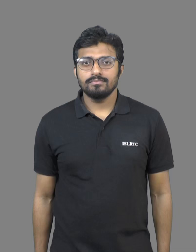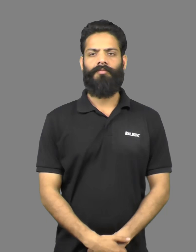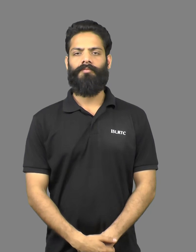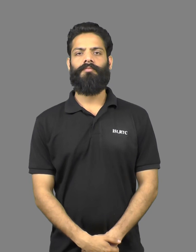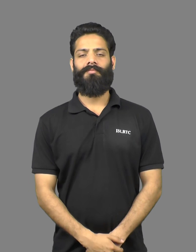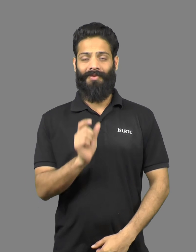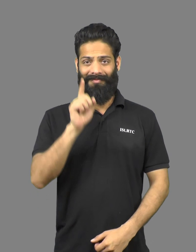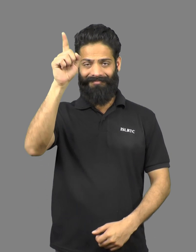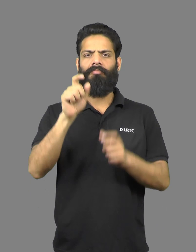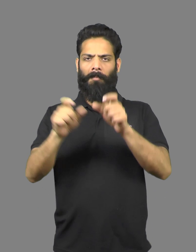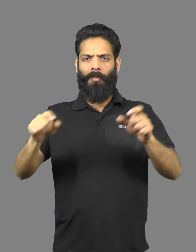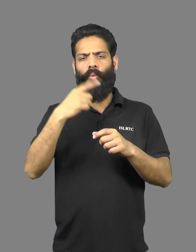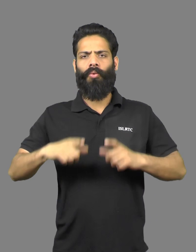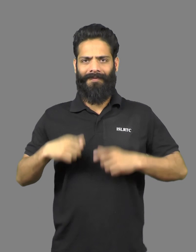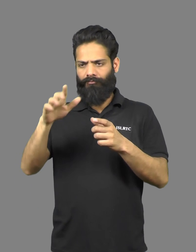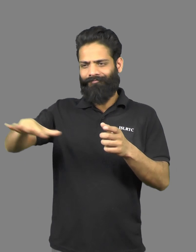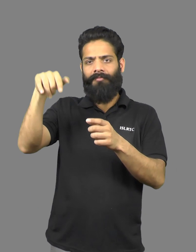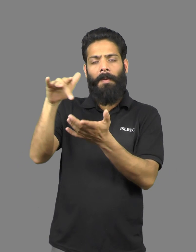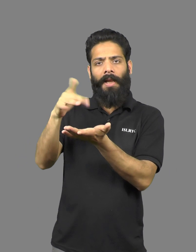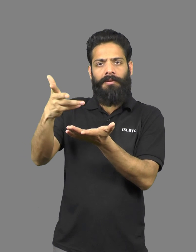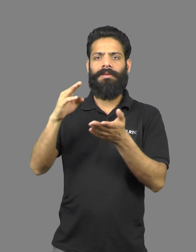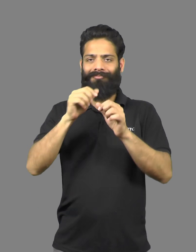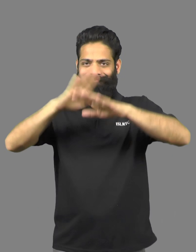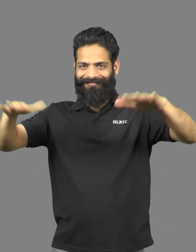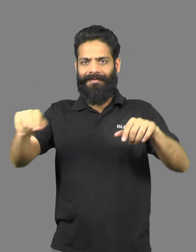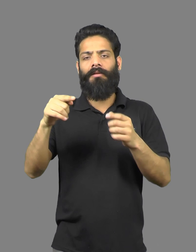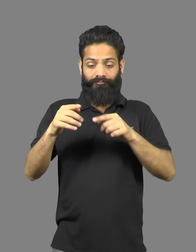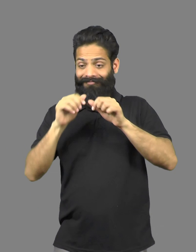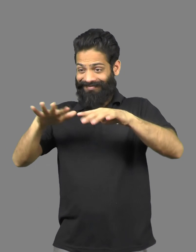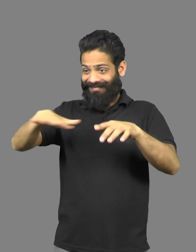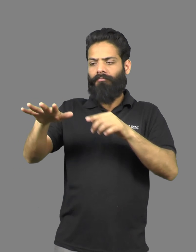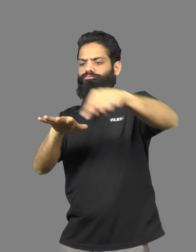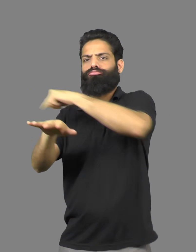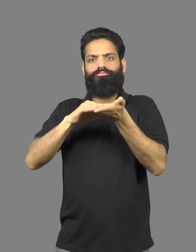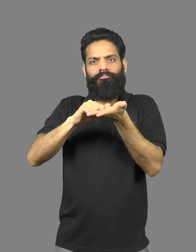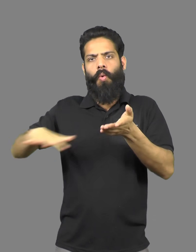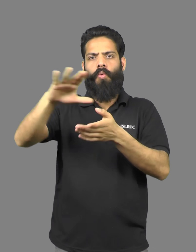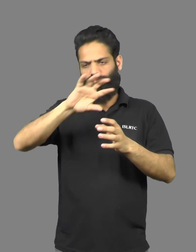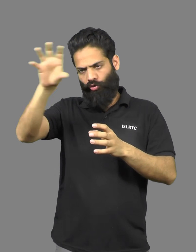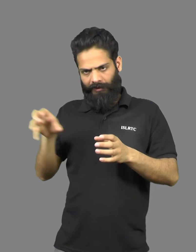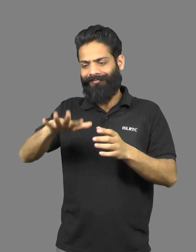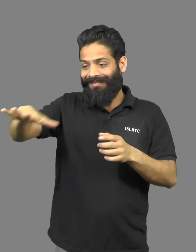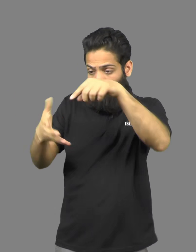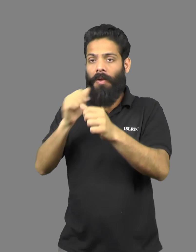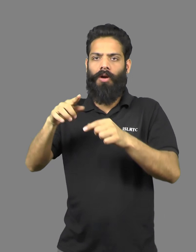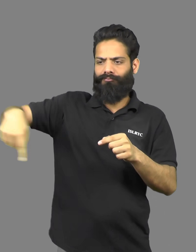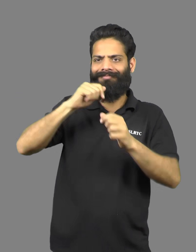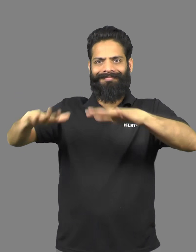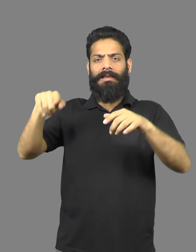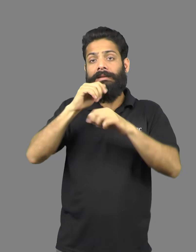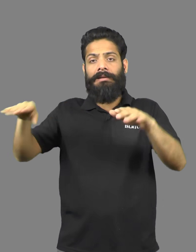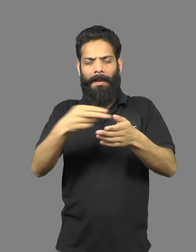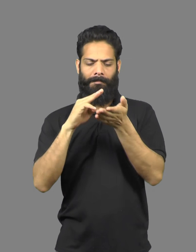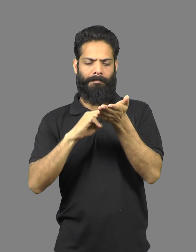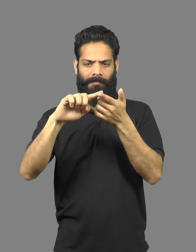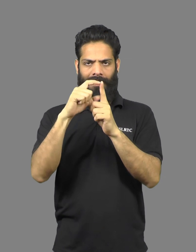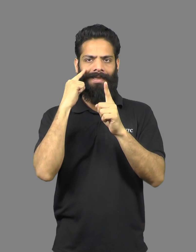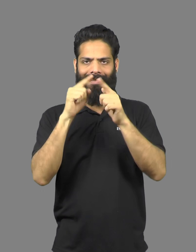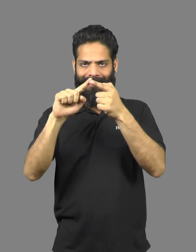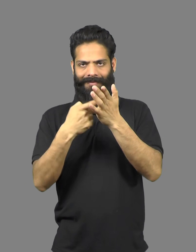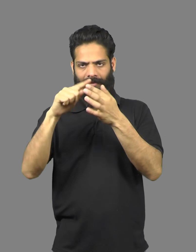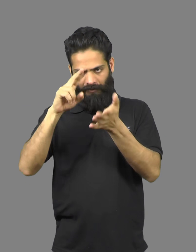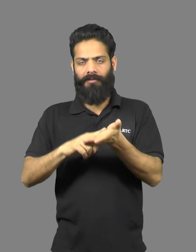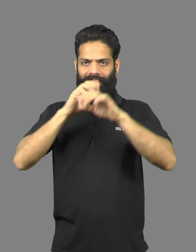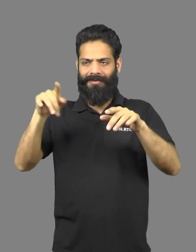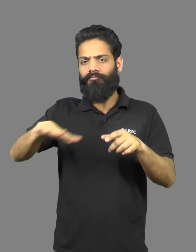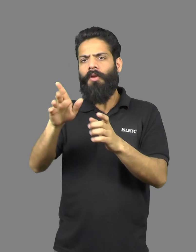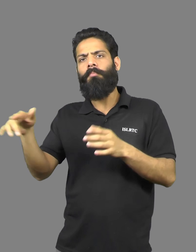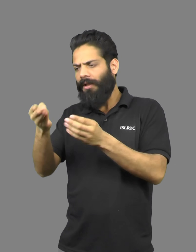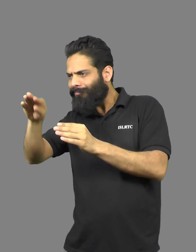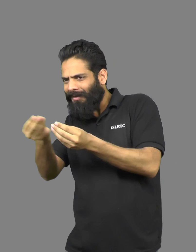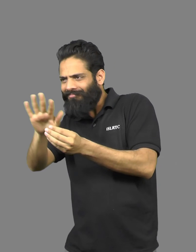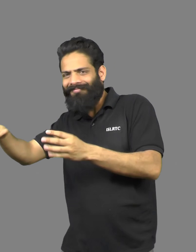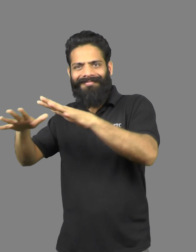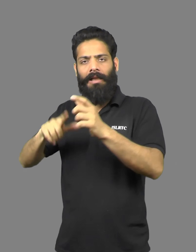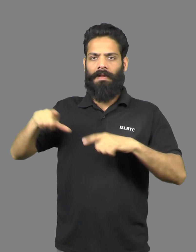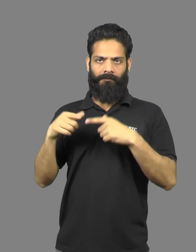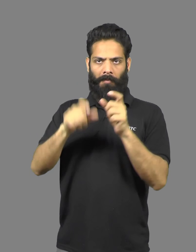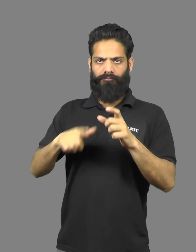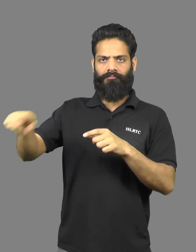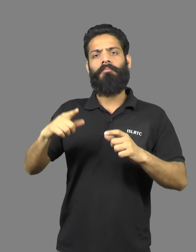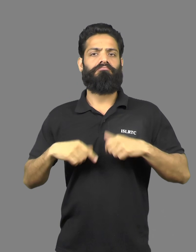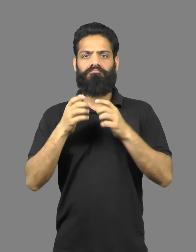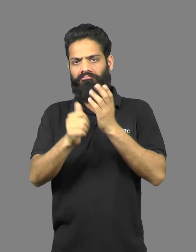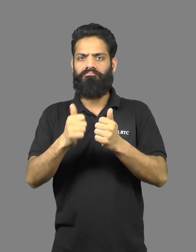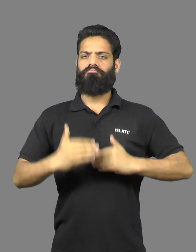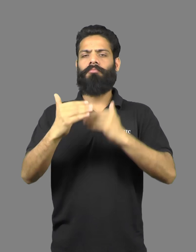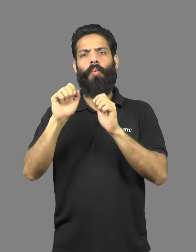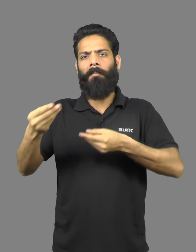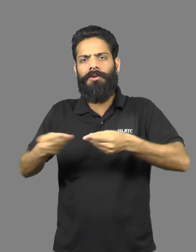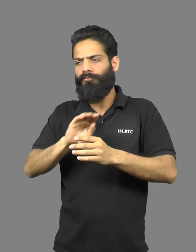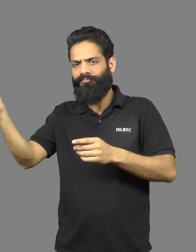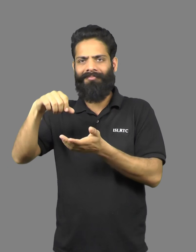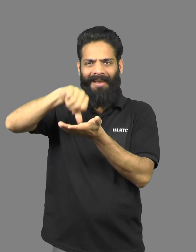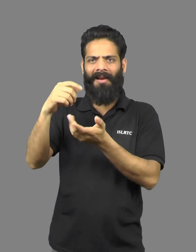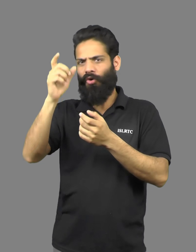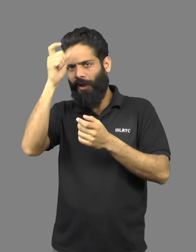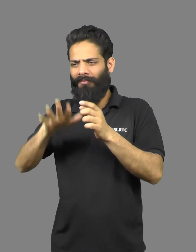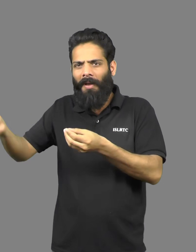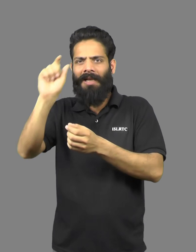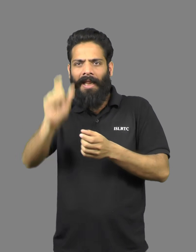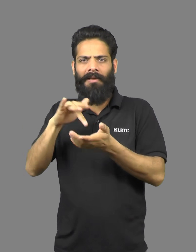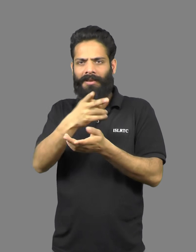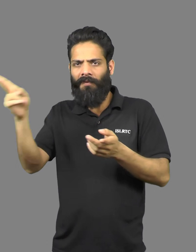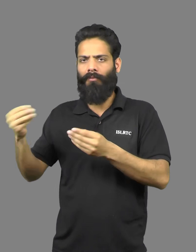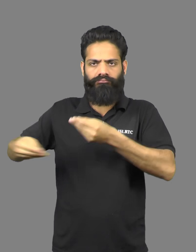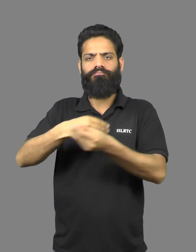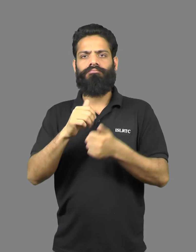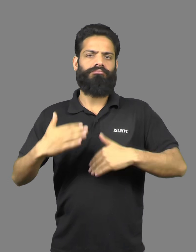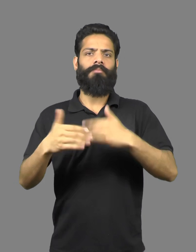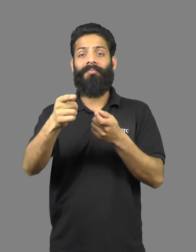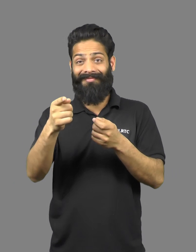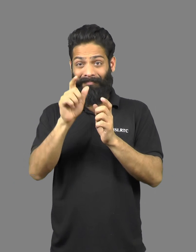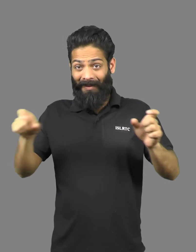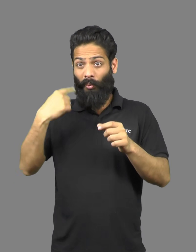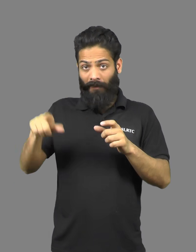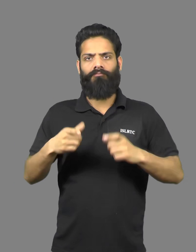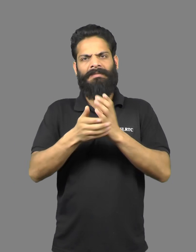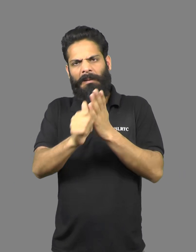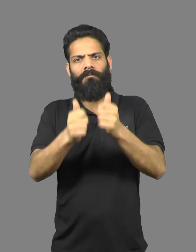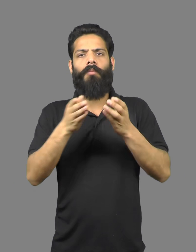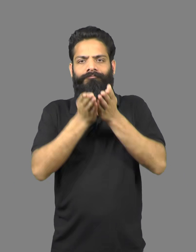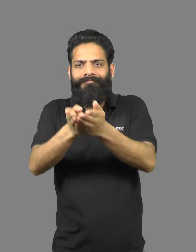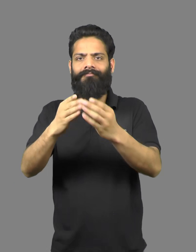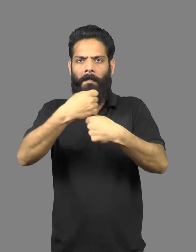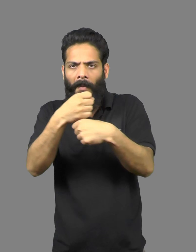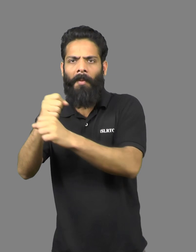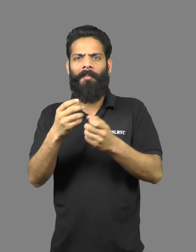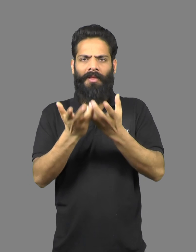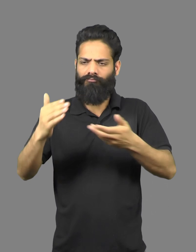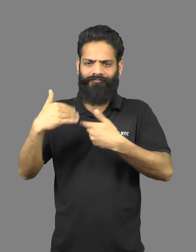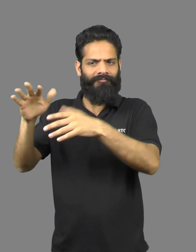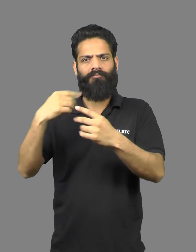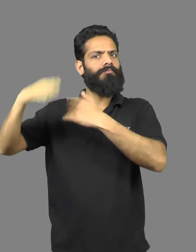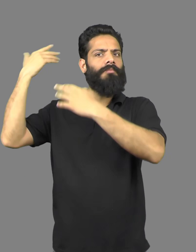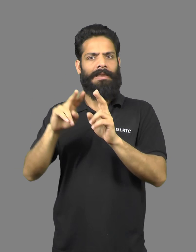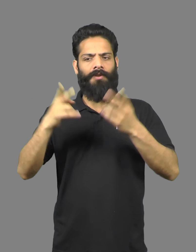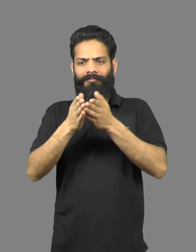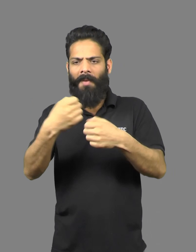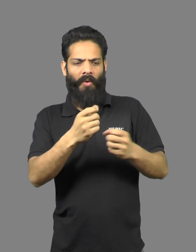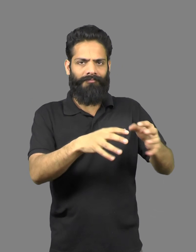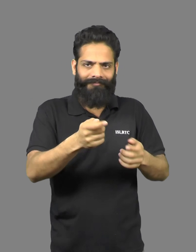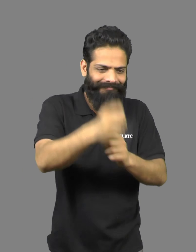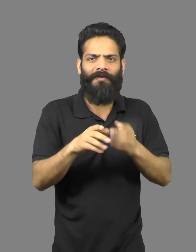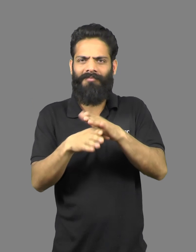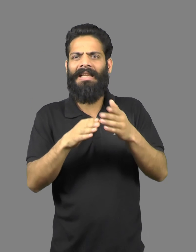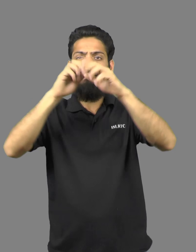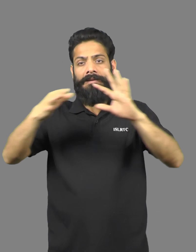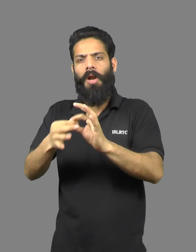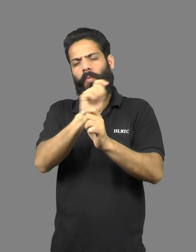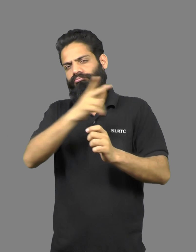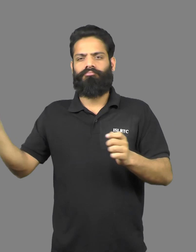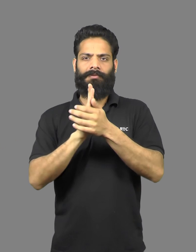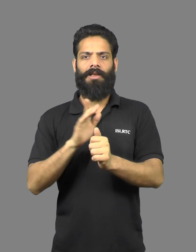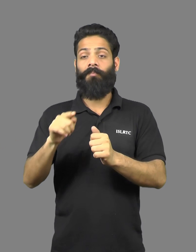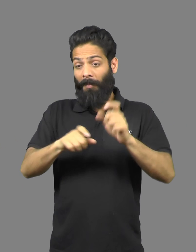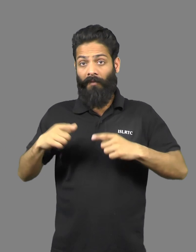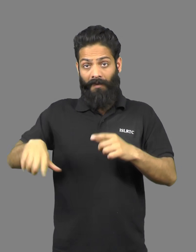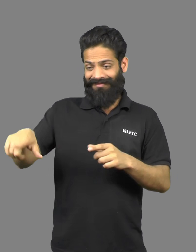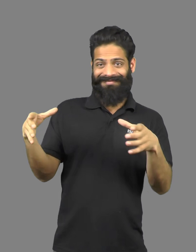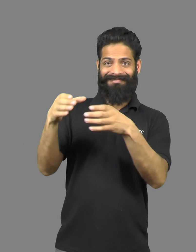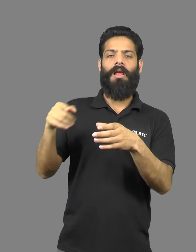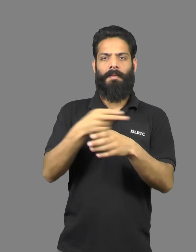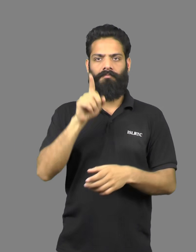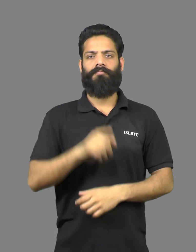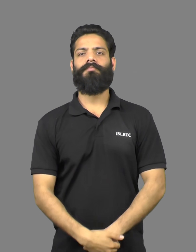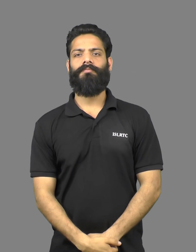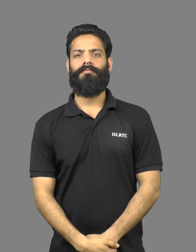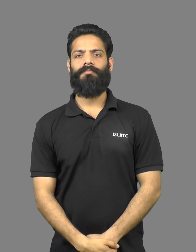Phoenicians